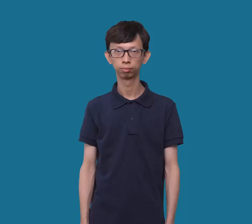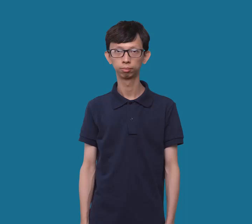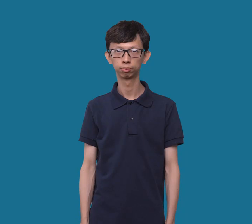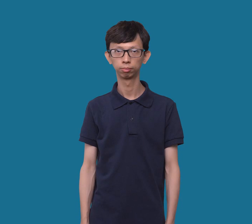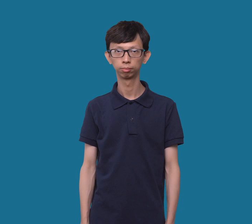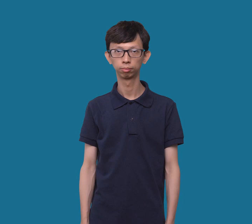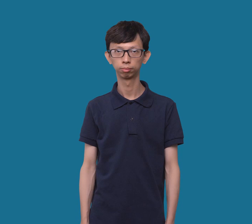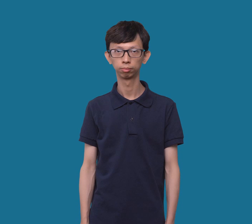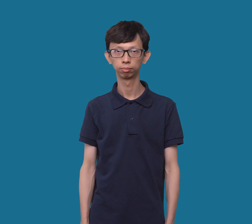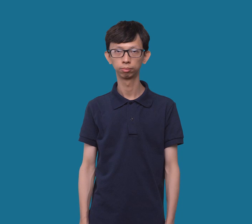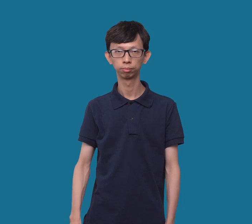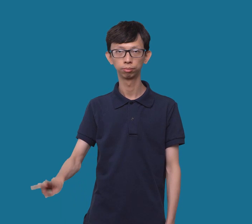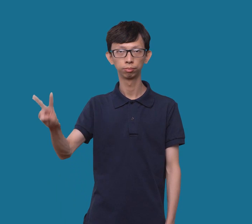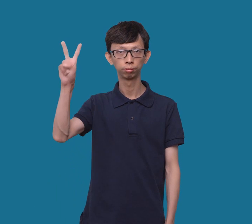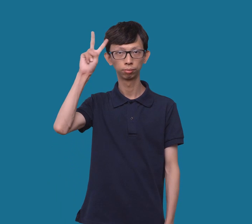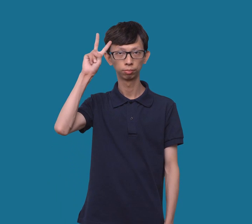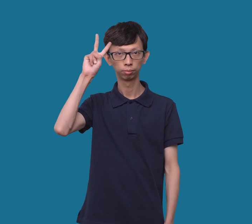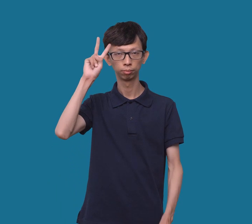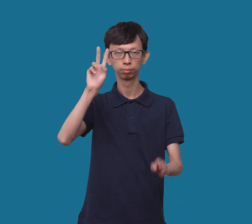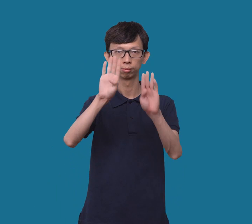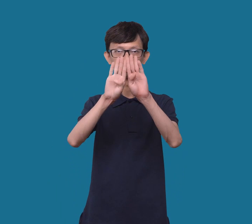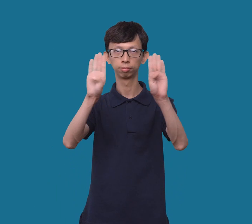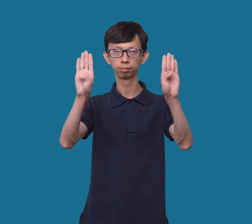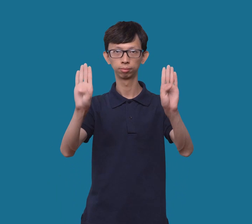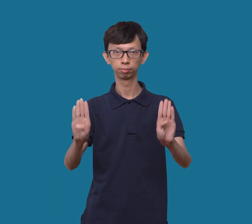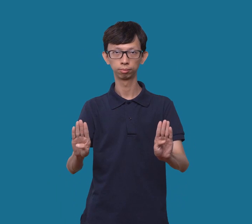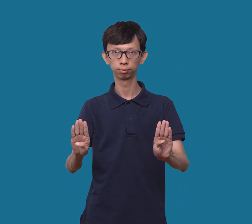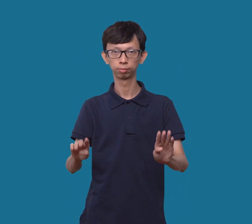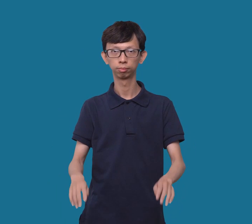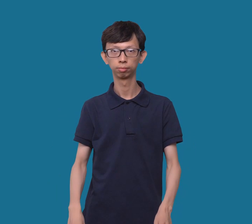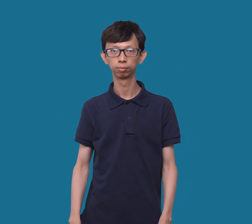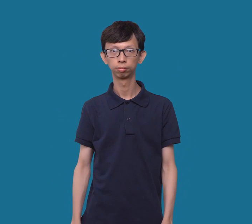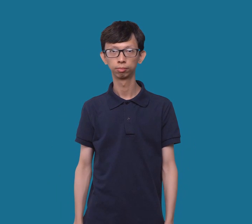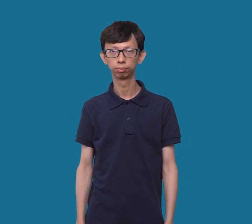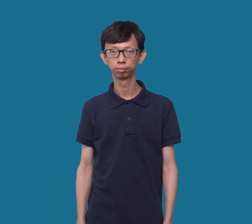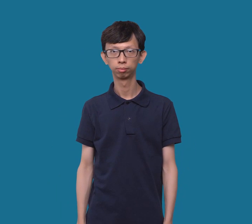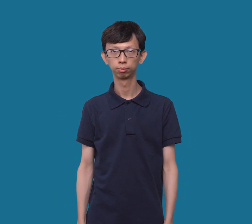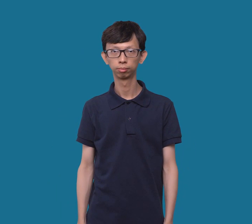viện bảo tàng